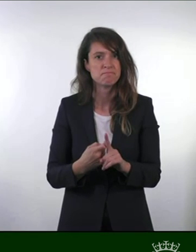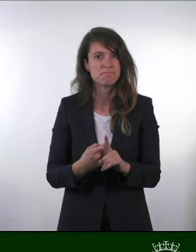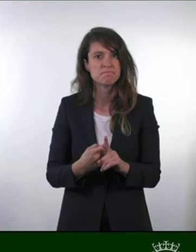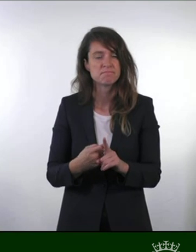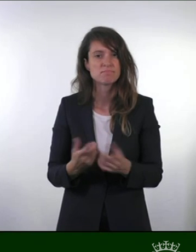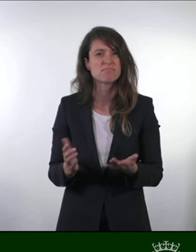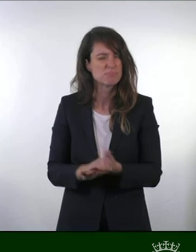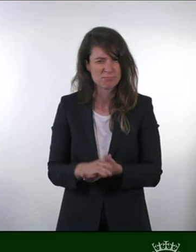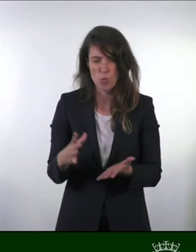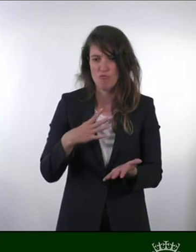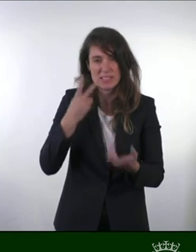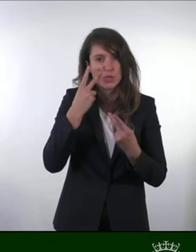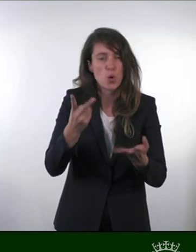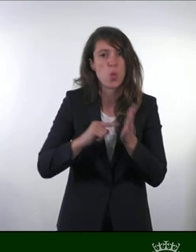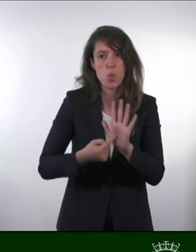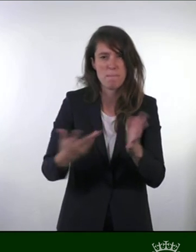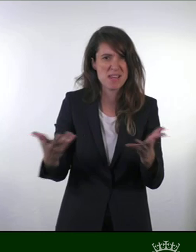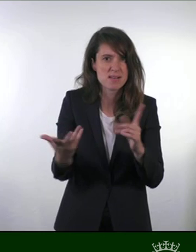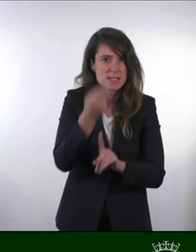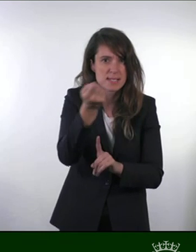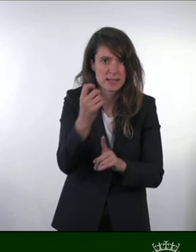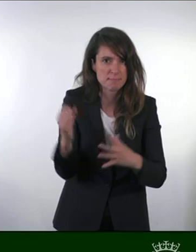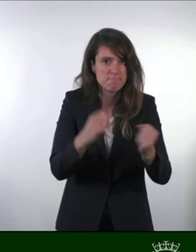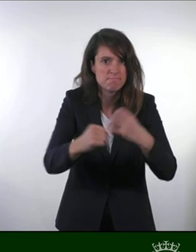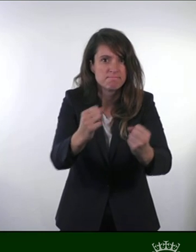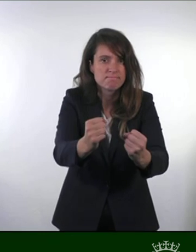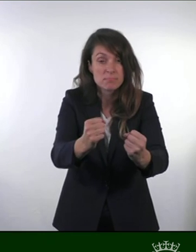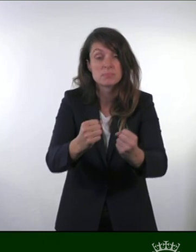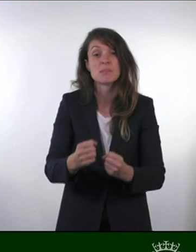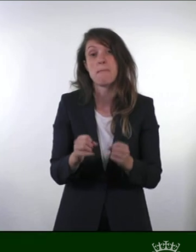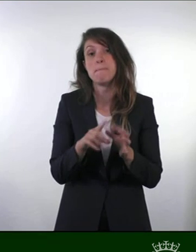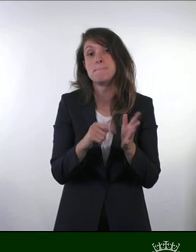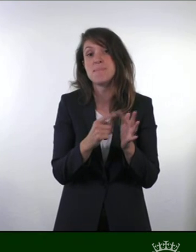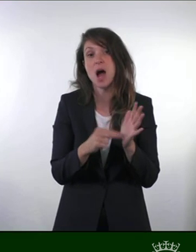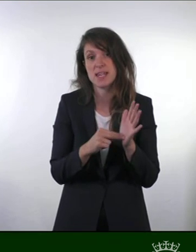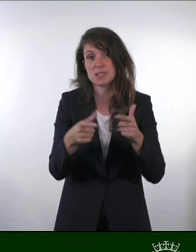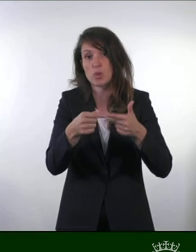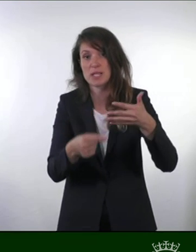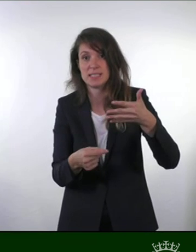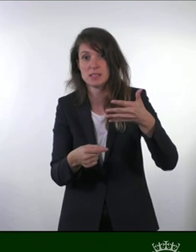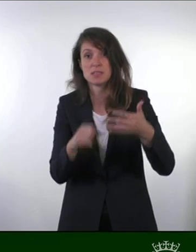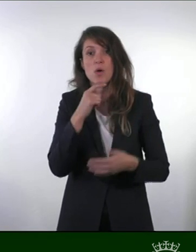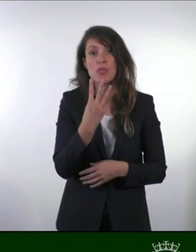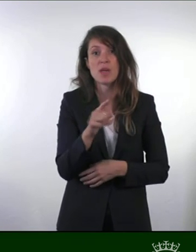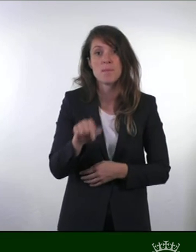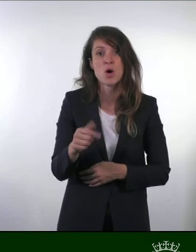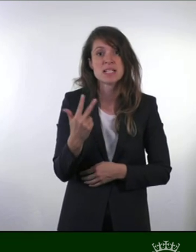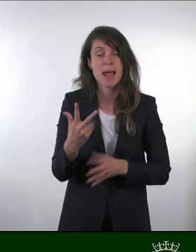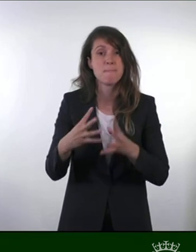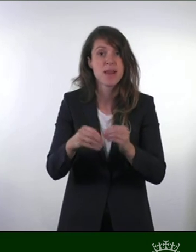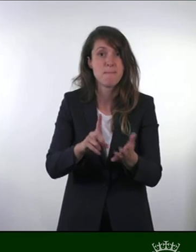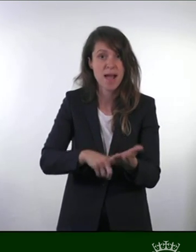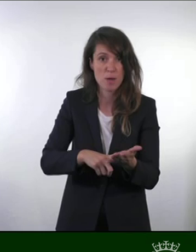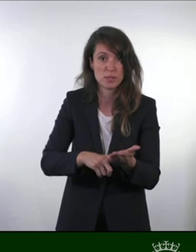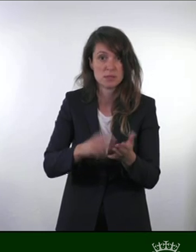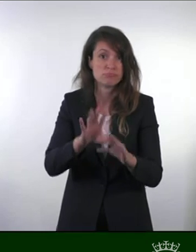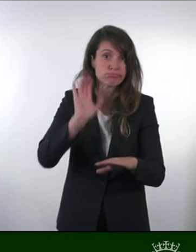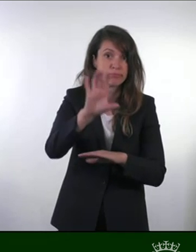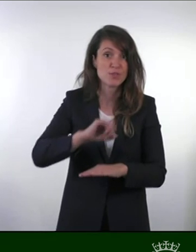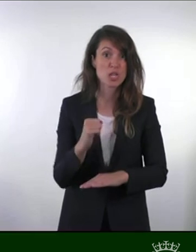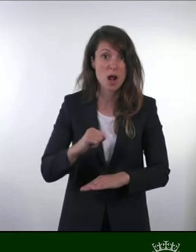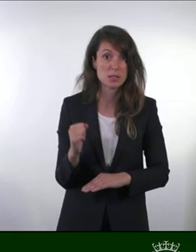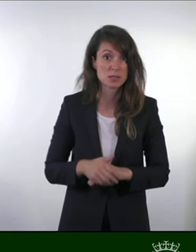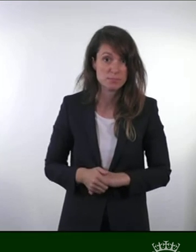It was a massive success. Let me tell him that the Barnett consequentials already amount to £3.8 billion for Scotland.